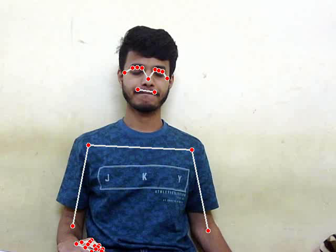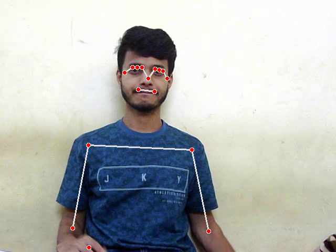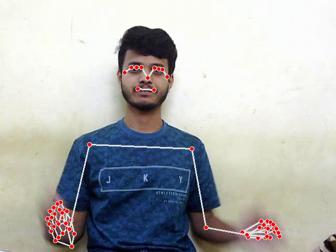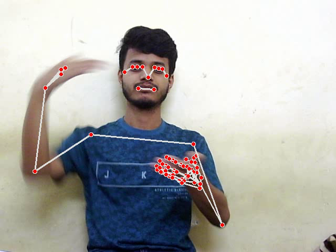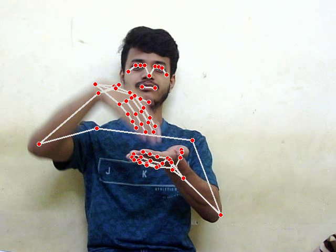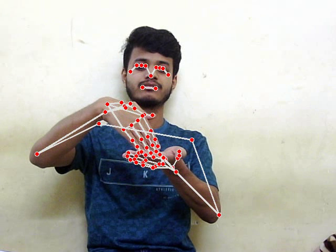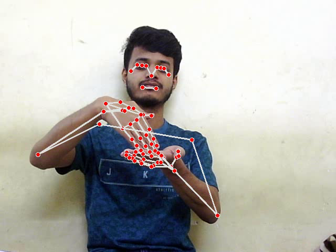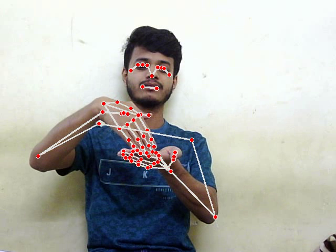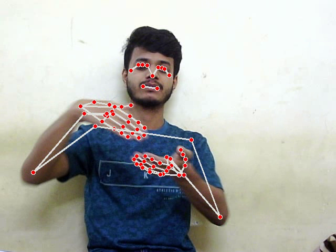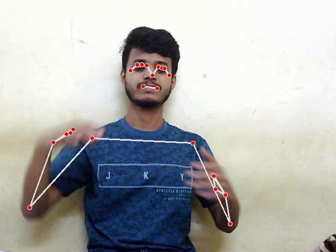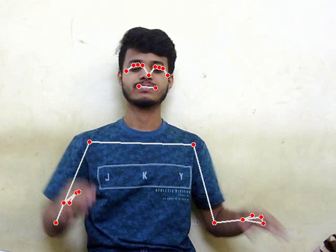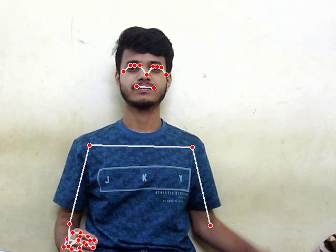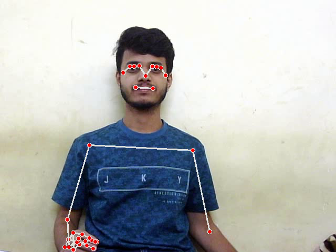again